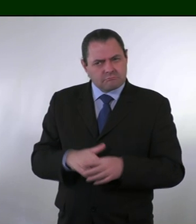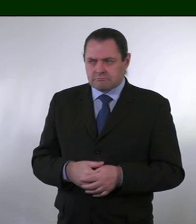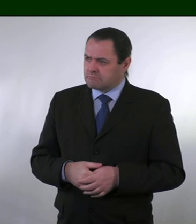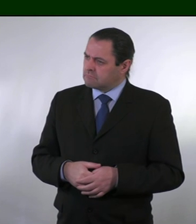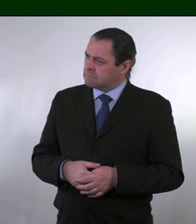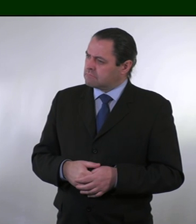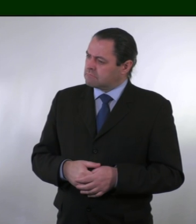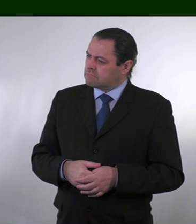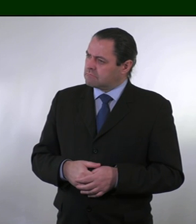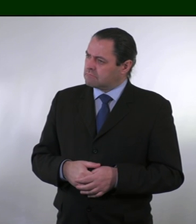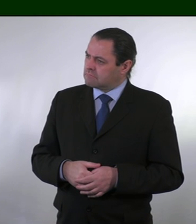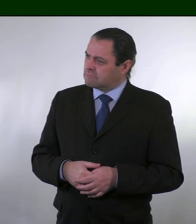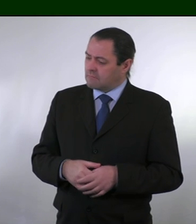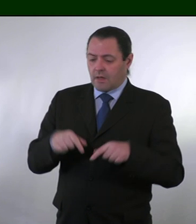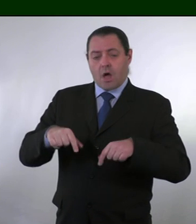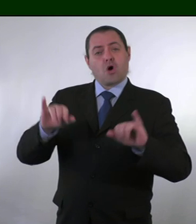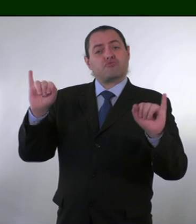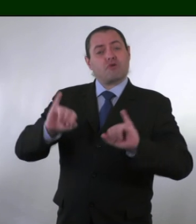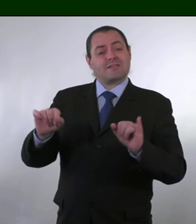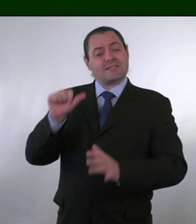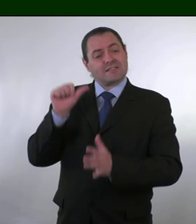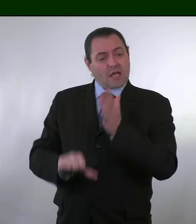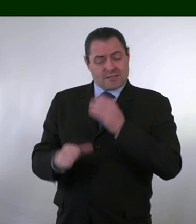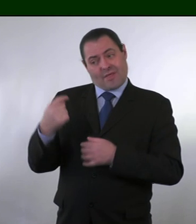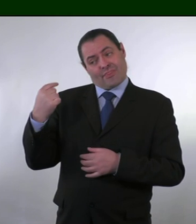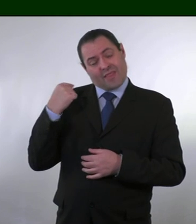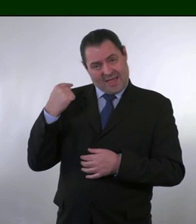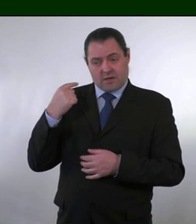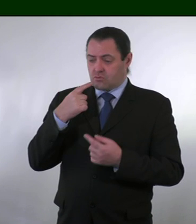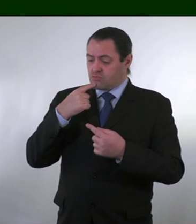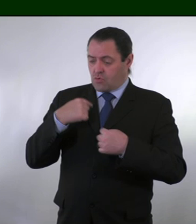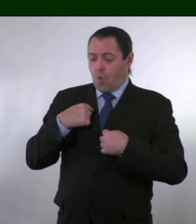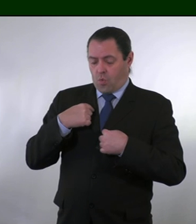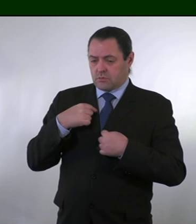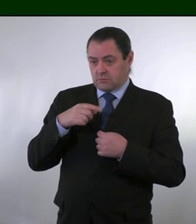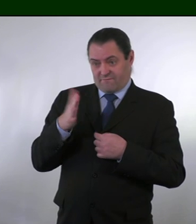When this crisis began, we were urged by the right hon.